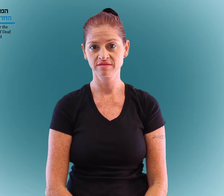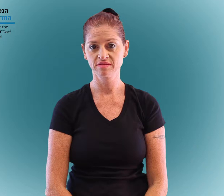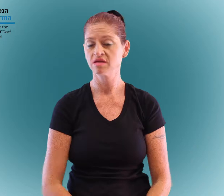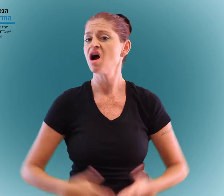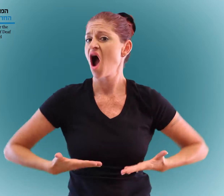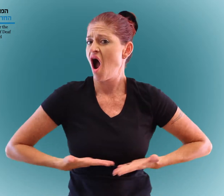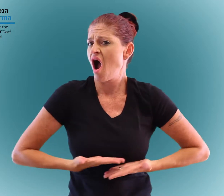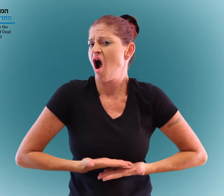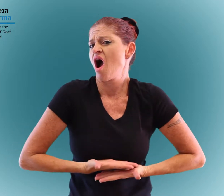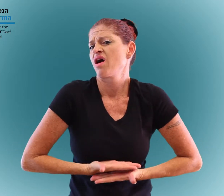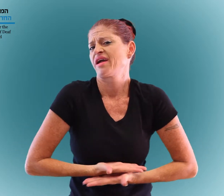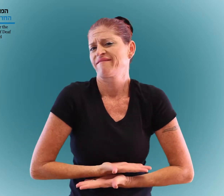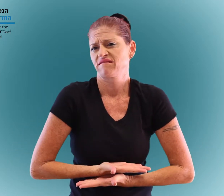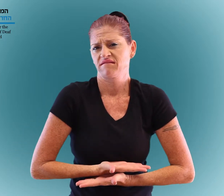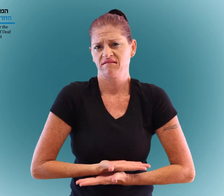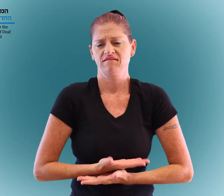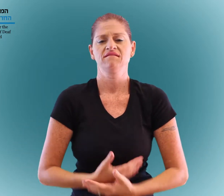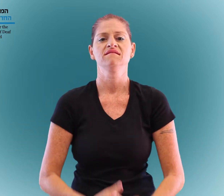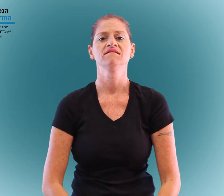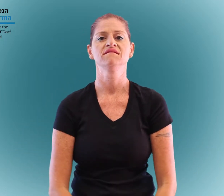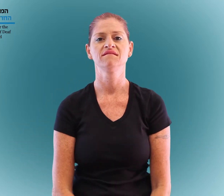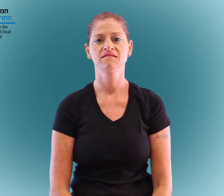רעב